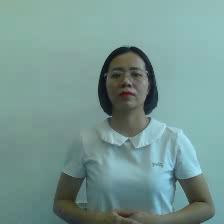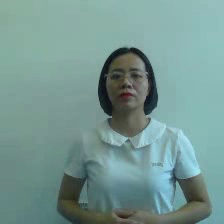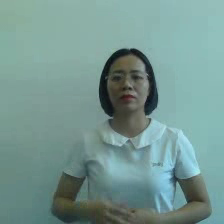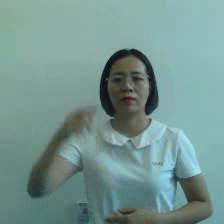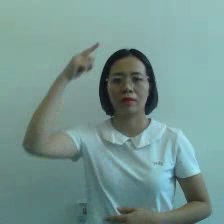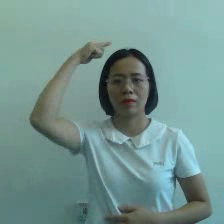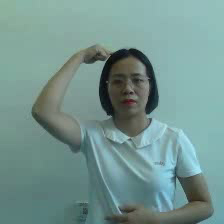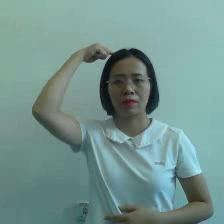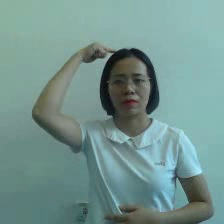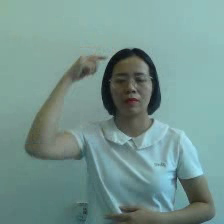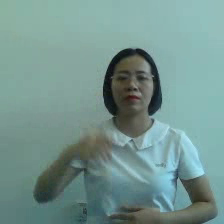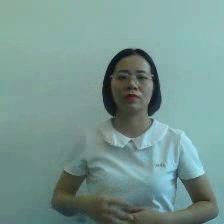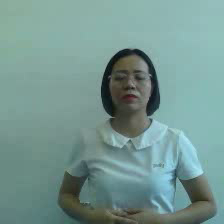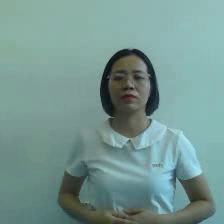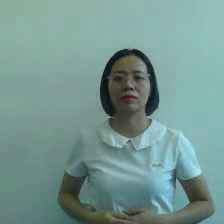Đầu